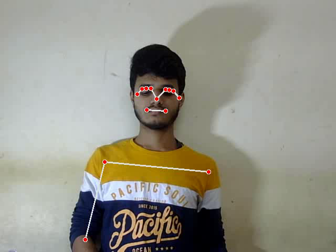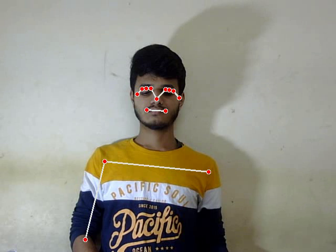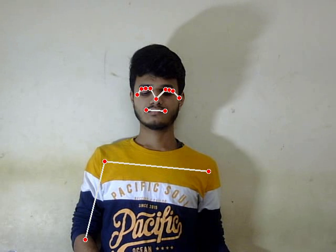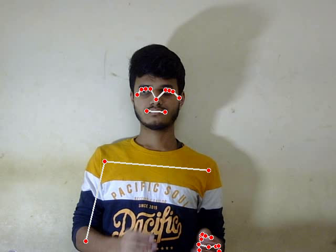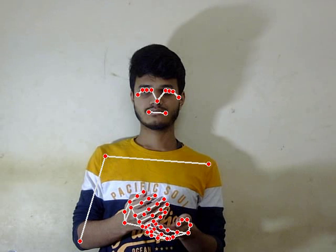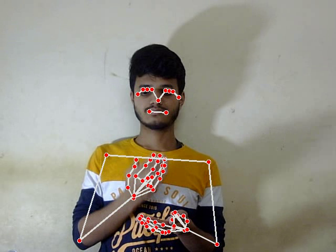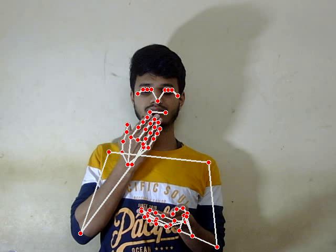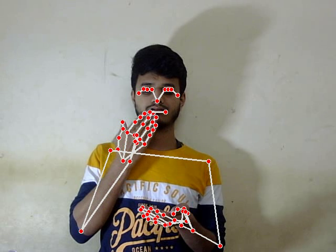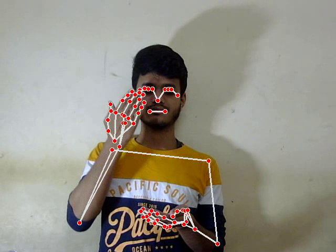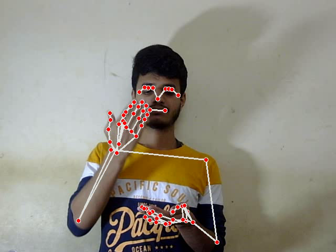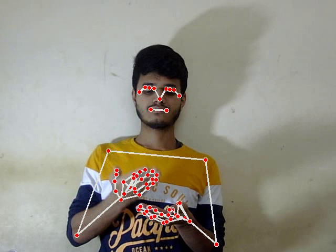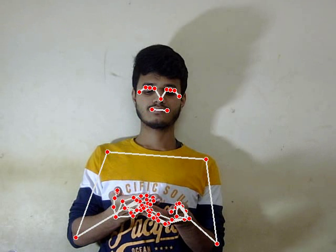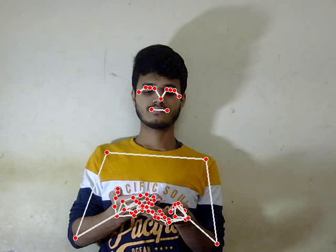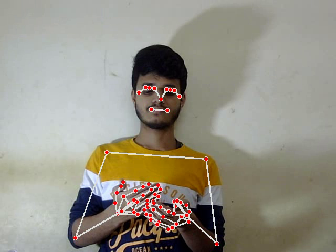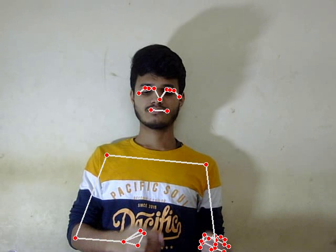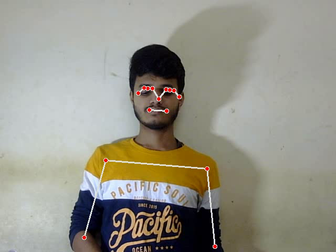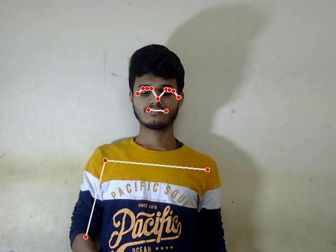good